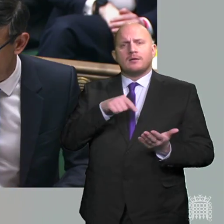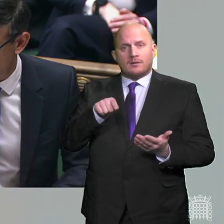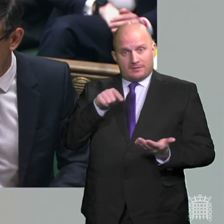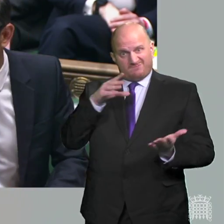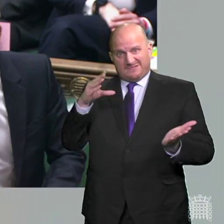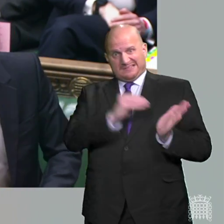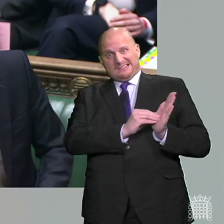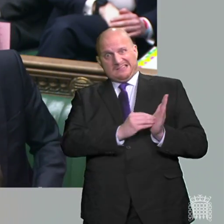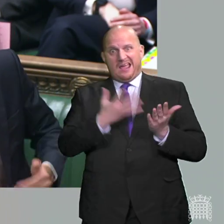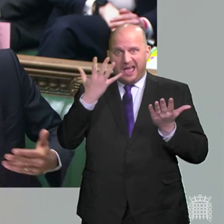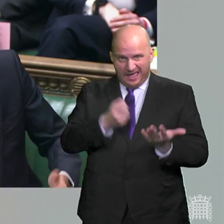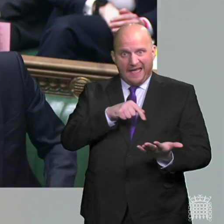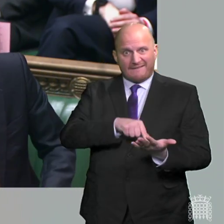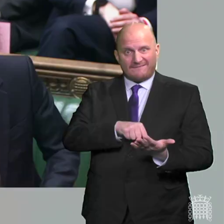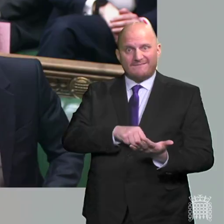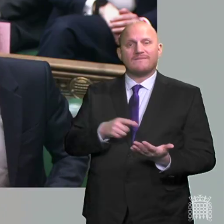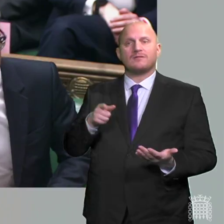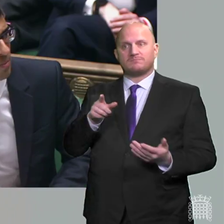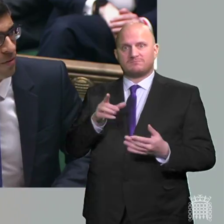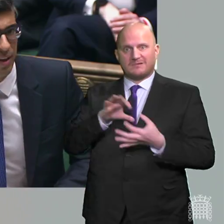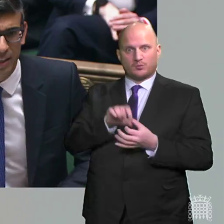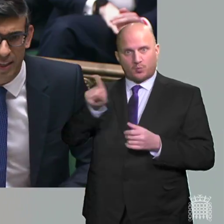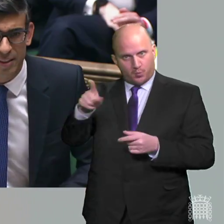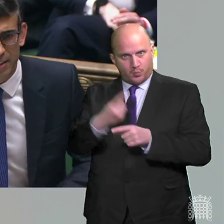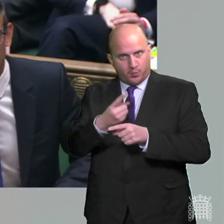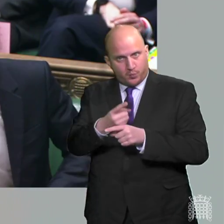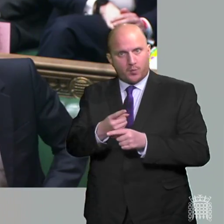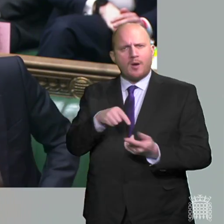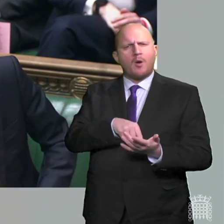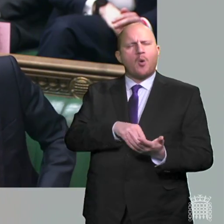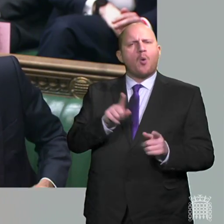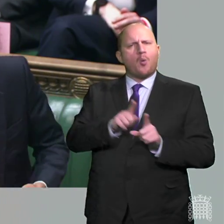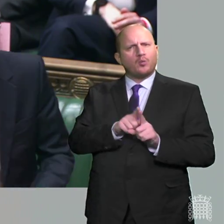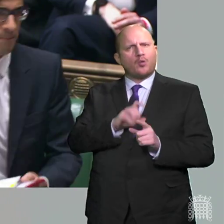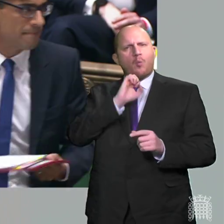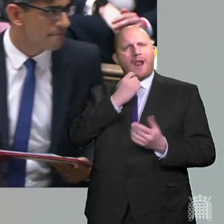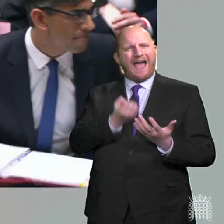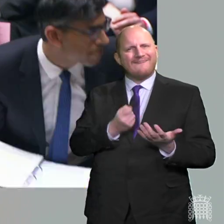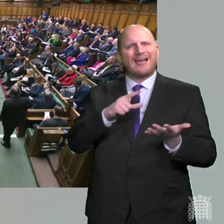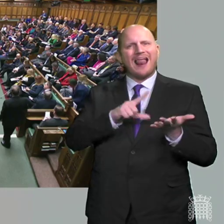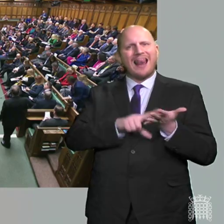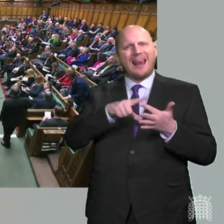It also introduces the economic crime levy, which will provide considerably more funding to tackle economic crime in the UK.